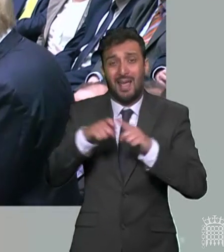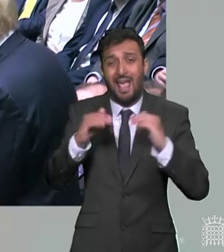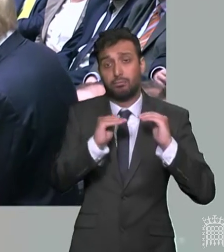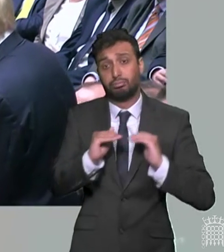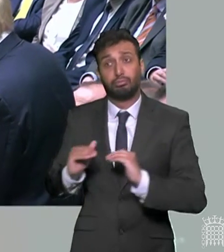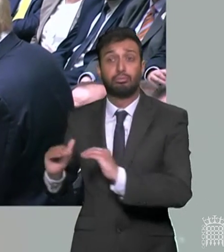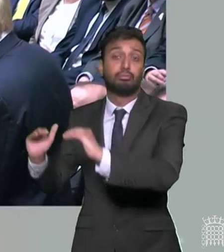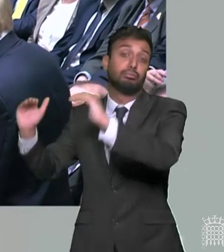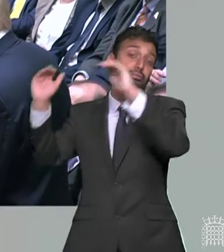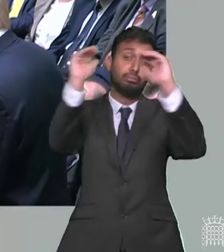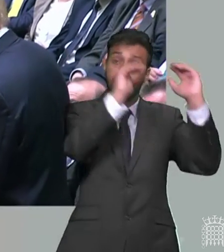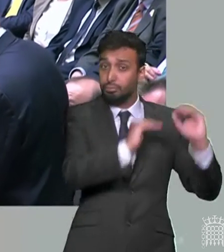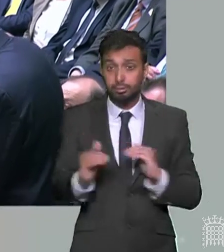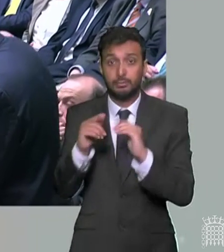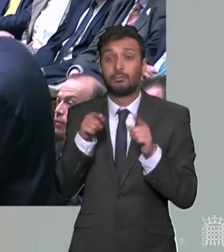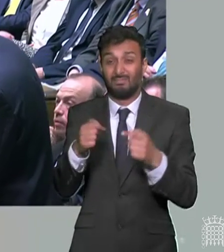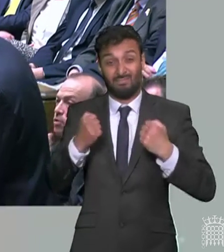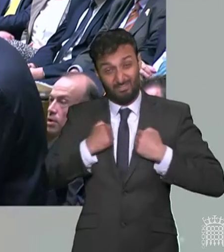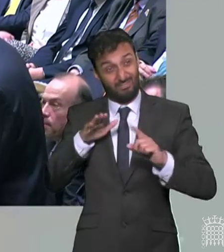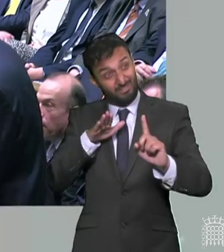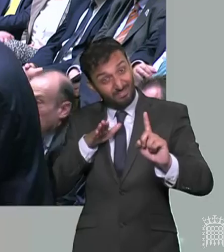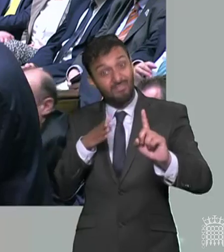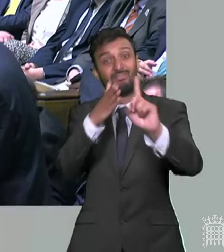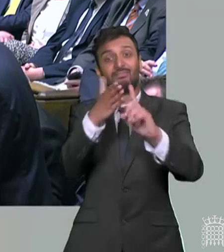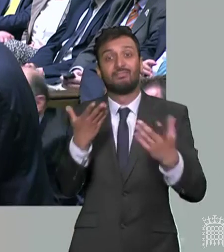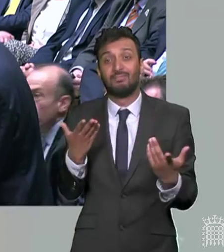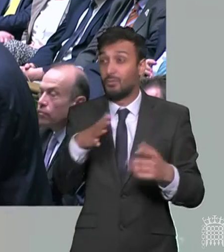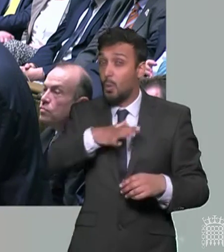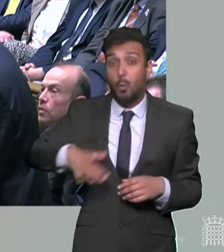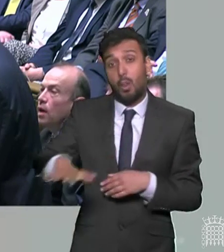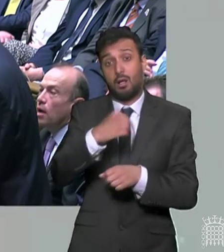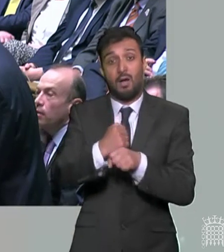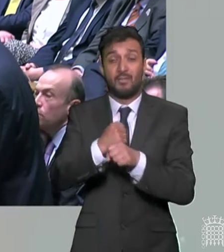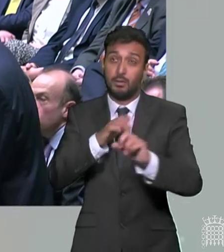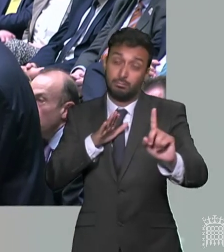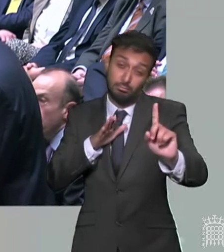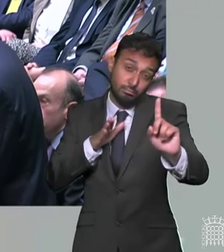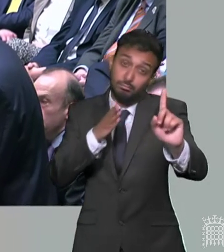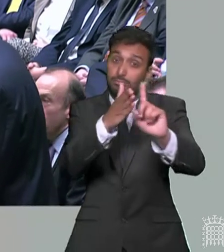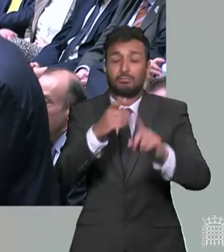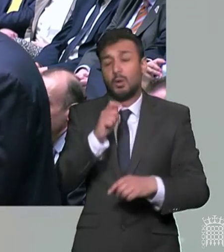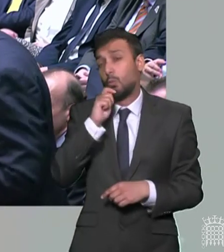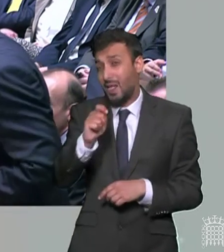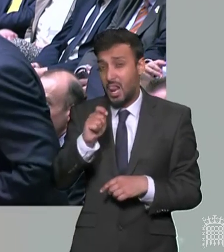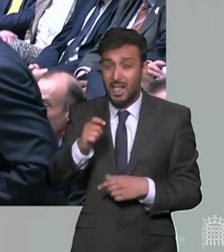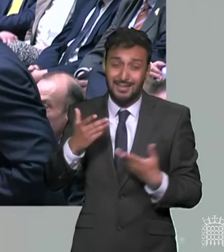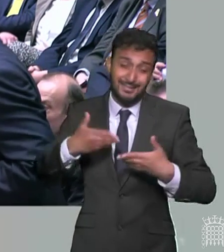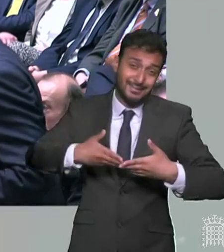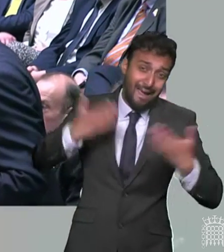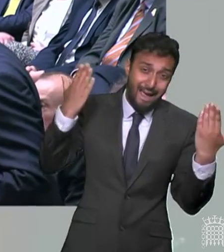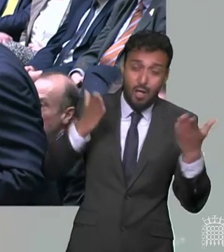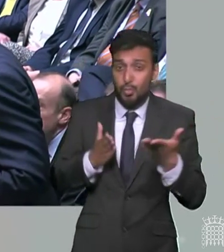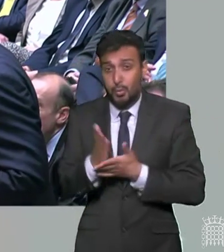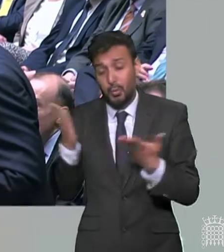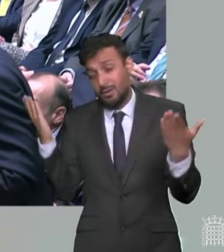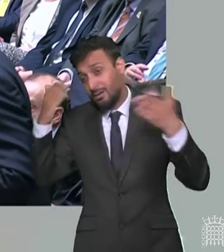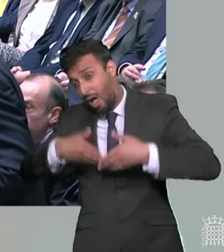That is my mission, that is our mission, that is the mission of the whole Government, and we will work day and night to deliver it.